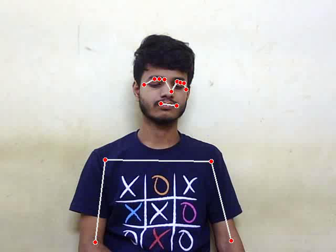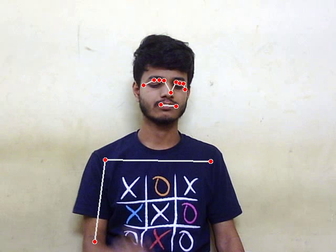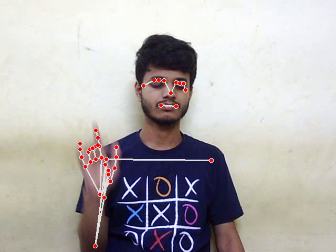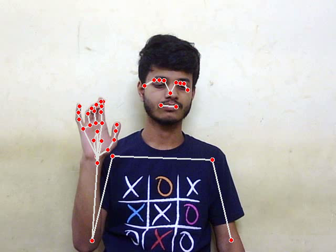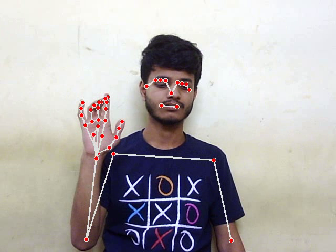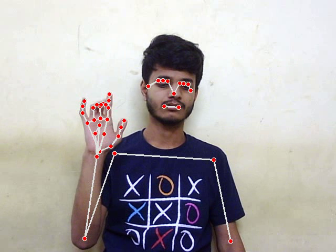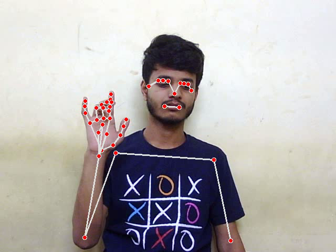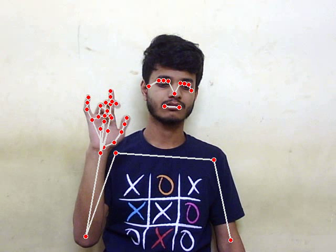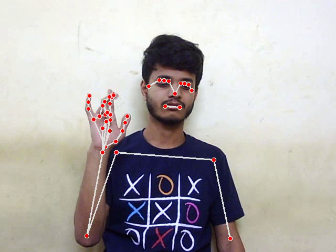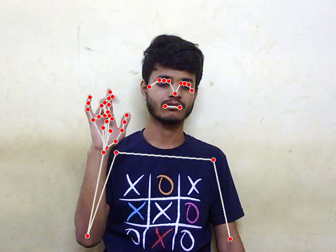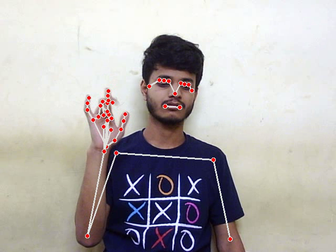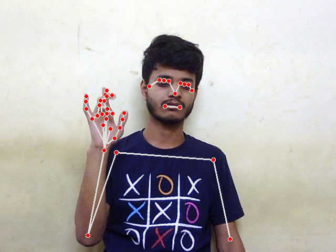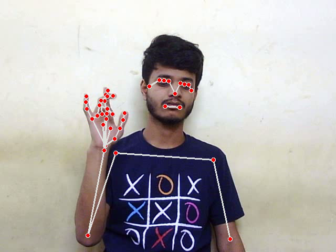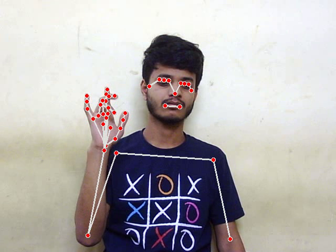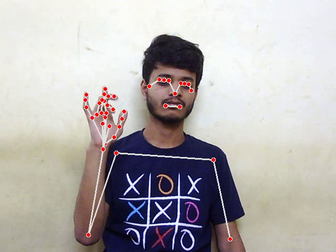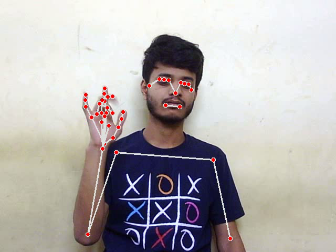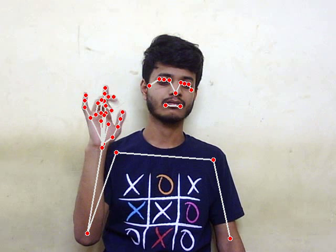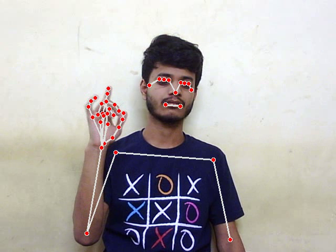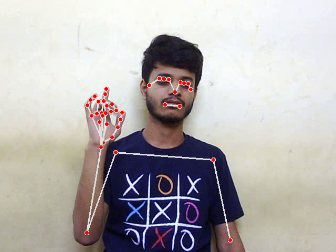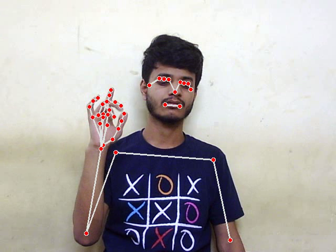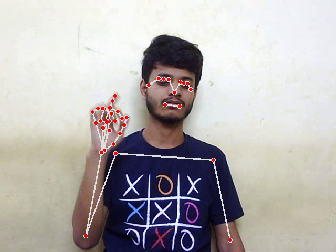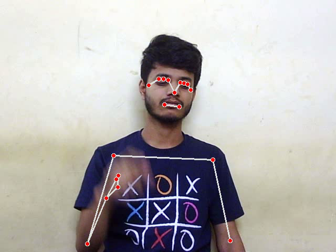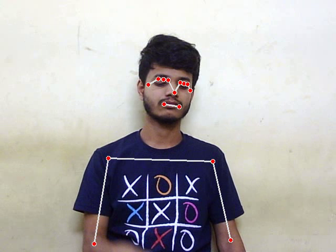why